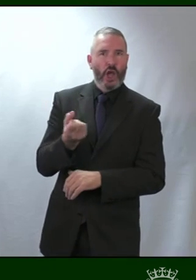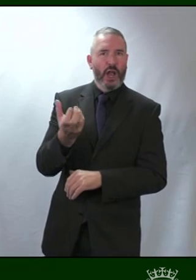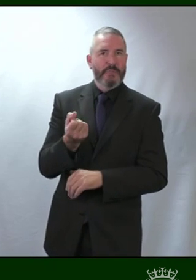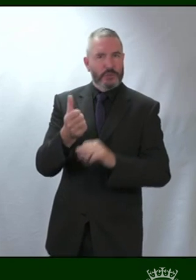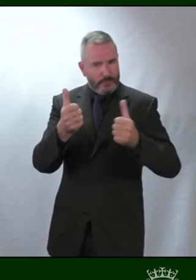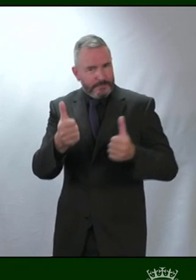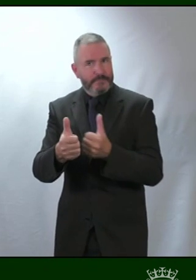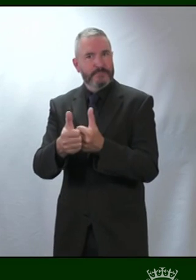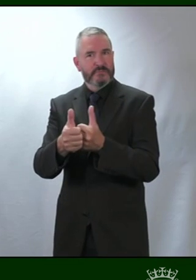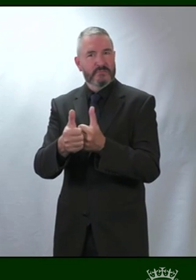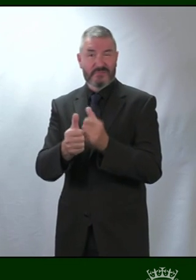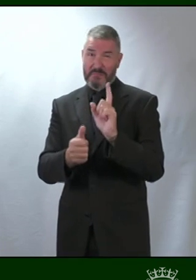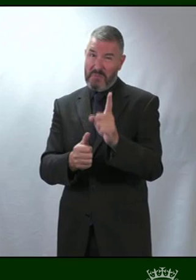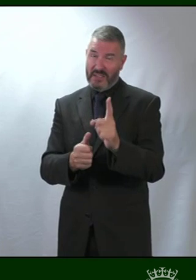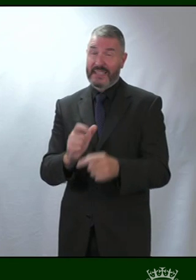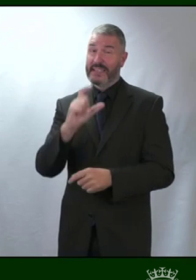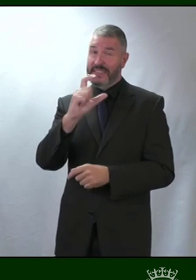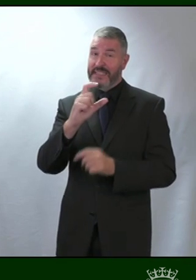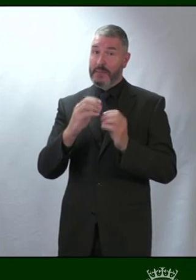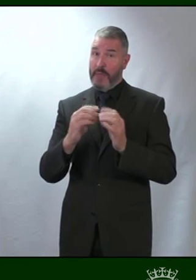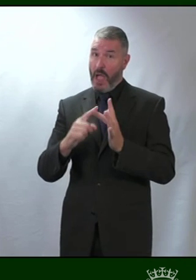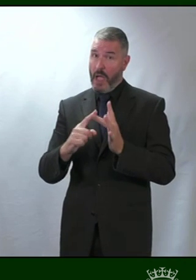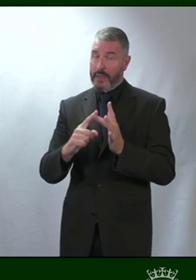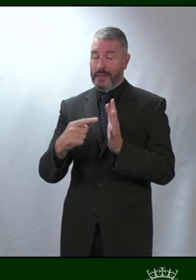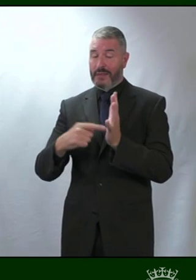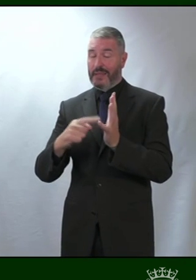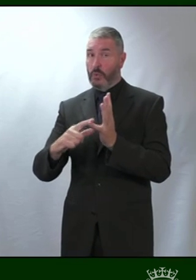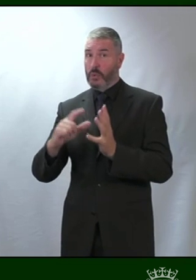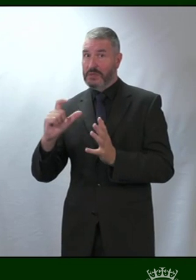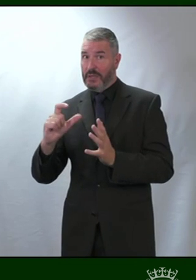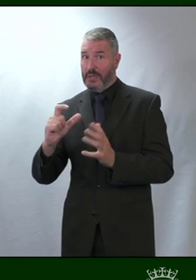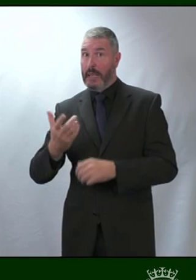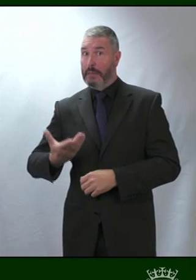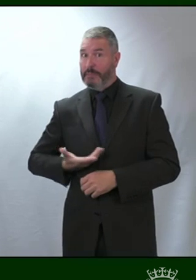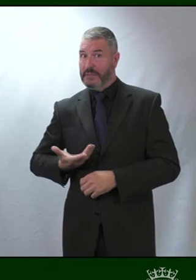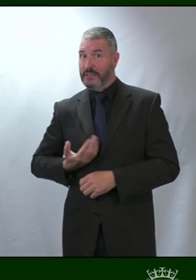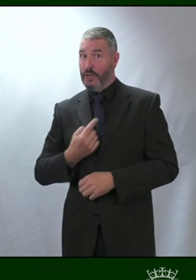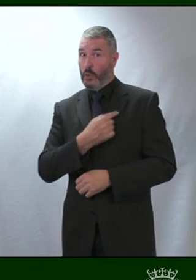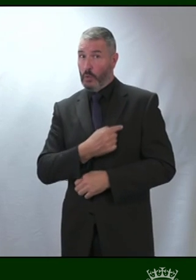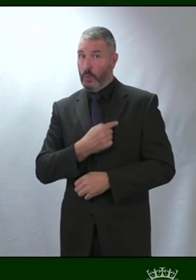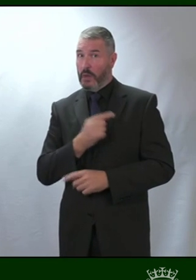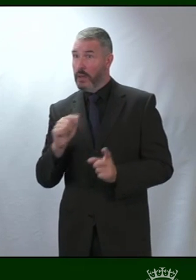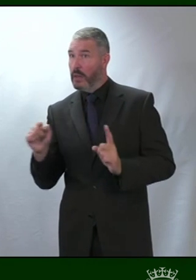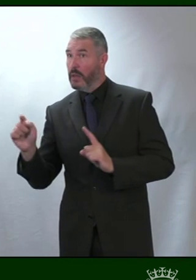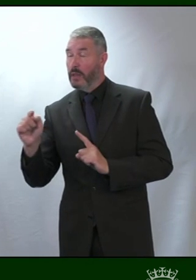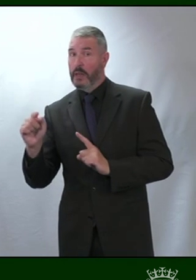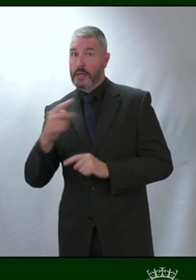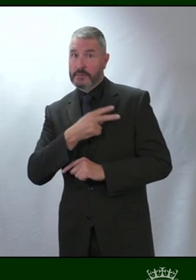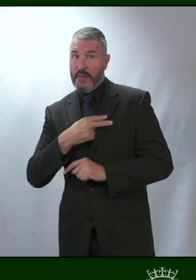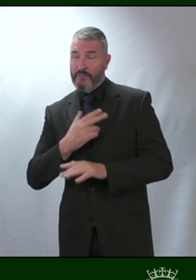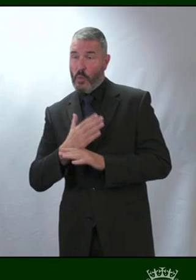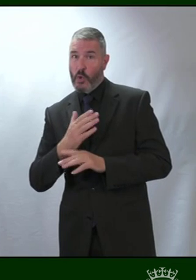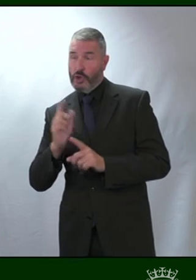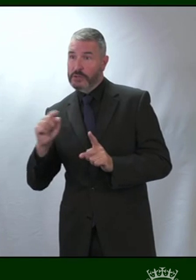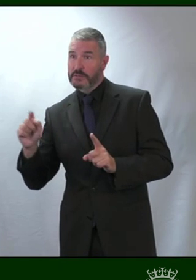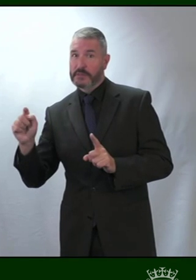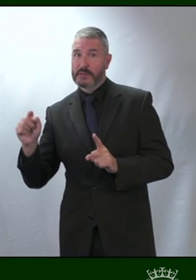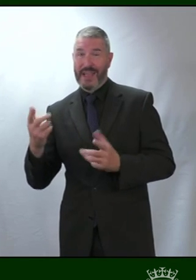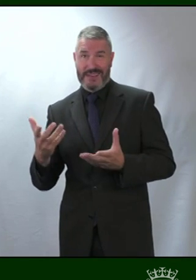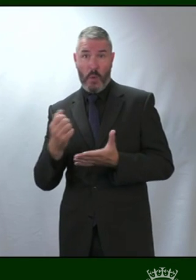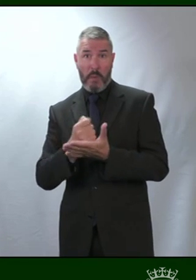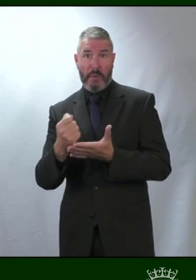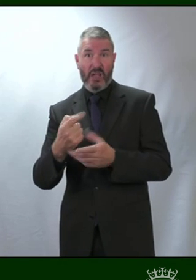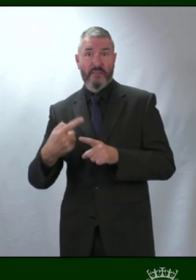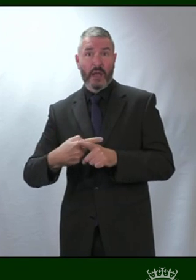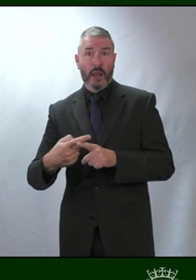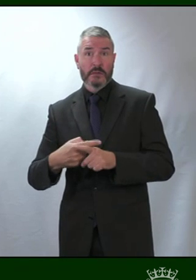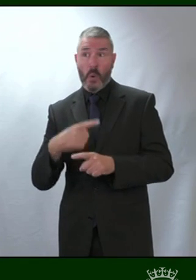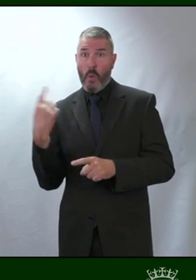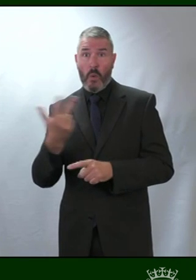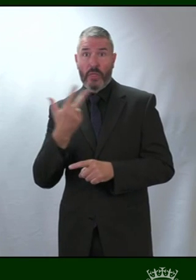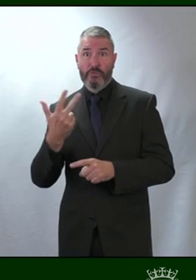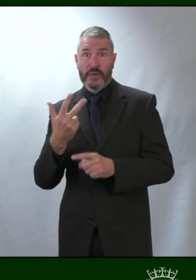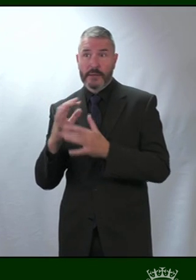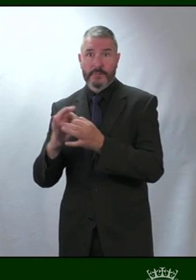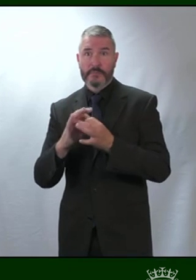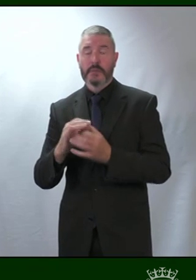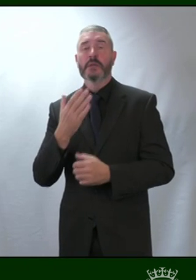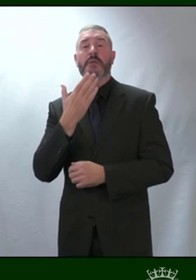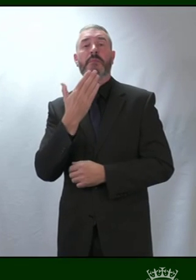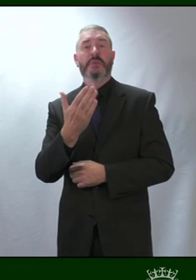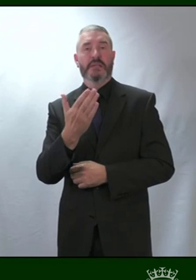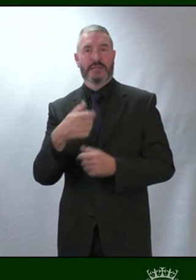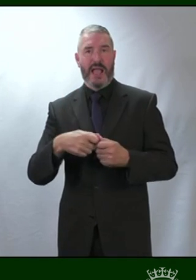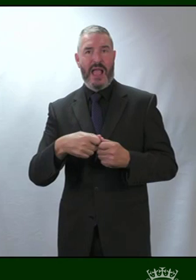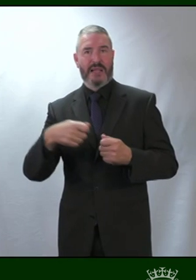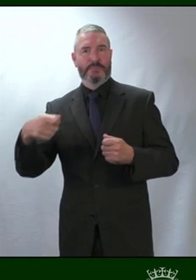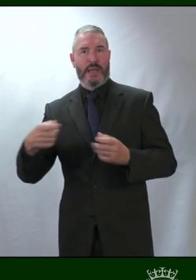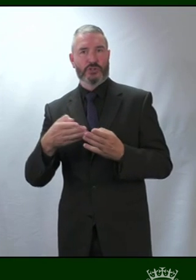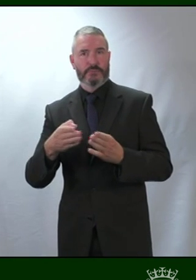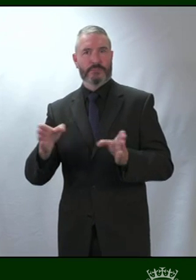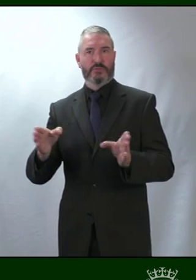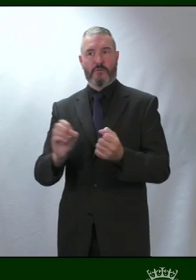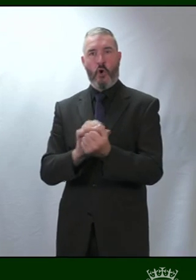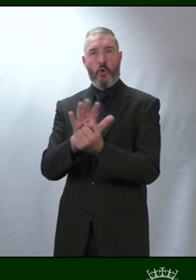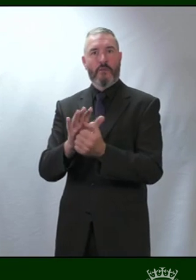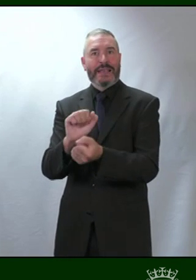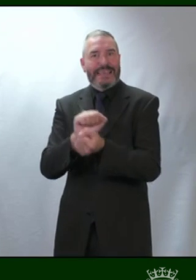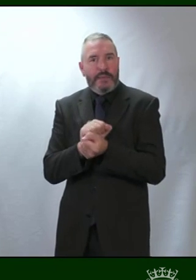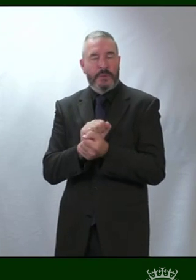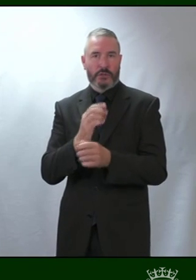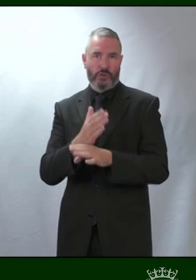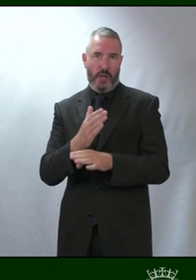The CBI and the TUC, businesses and unions, employers and workers, and now even the Bank of England, are united in a call for a targeted expansion of the covid job retention scheme.